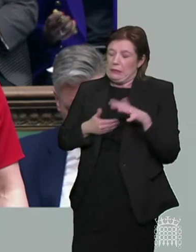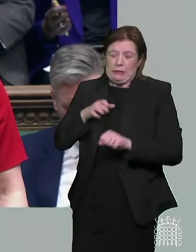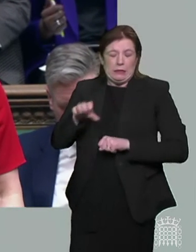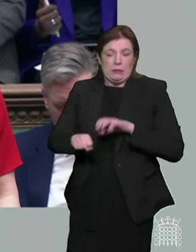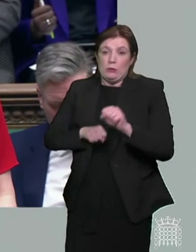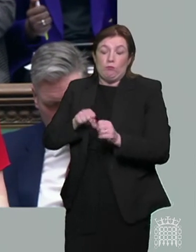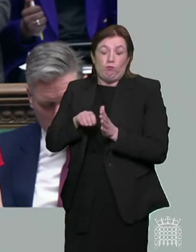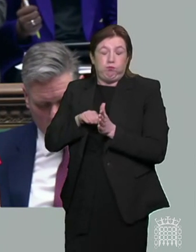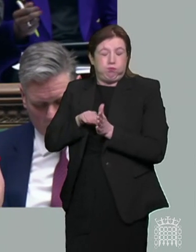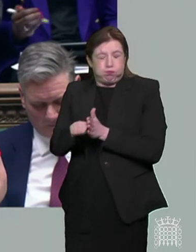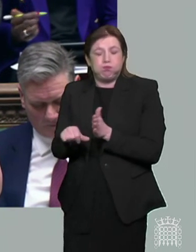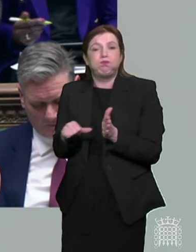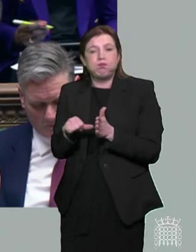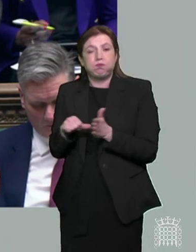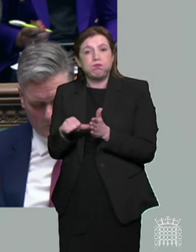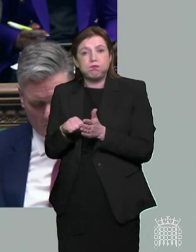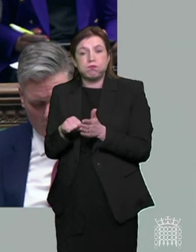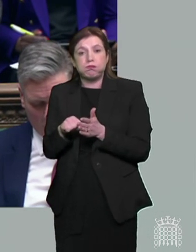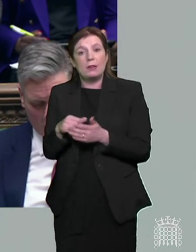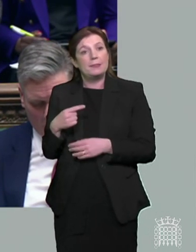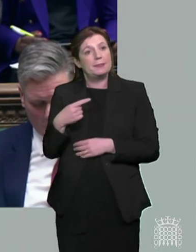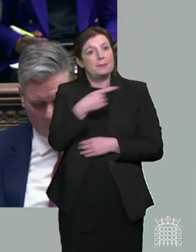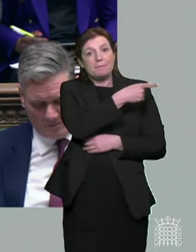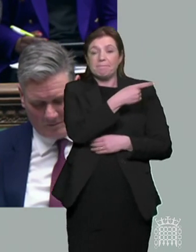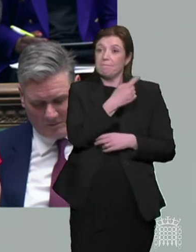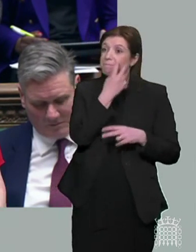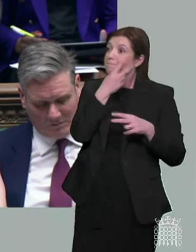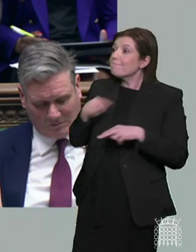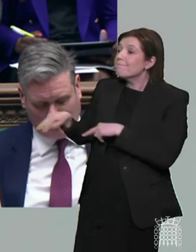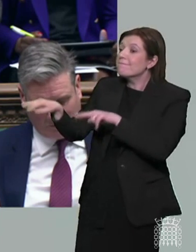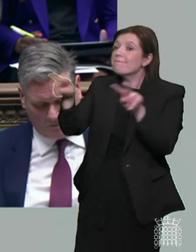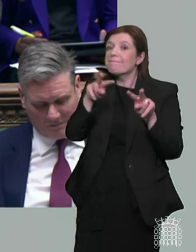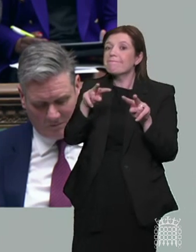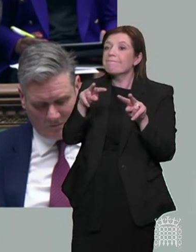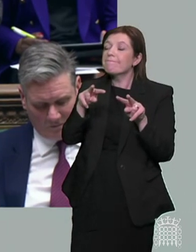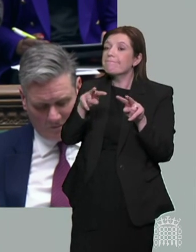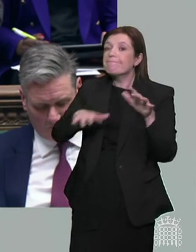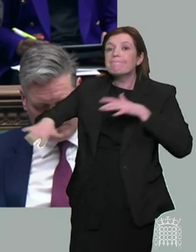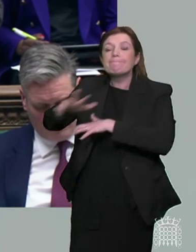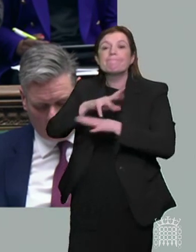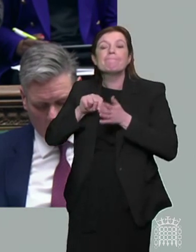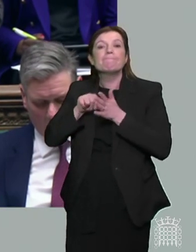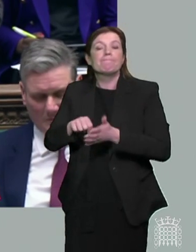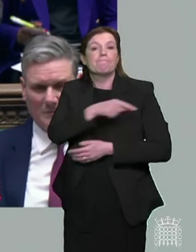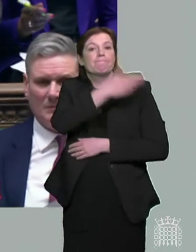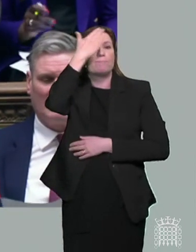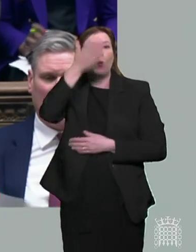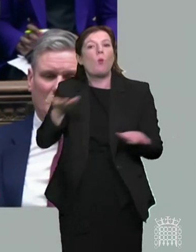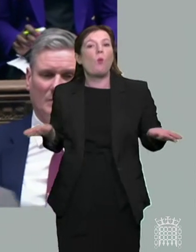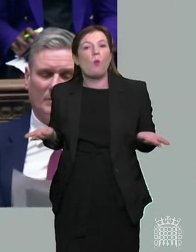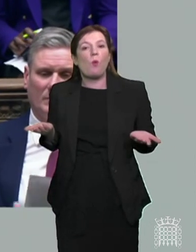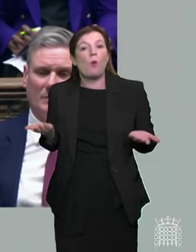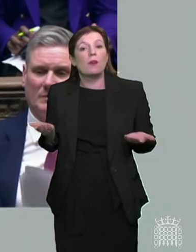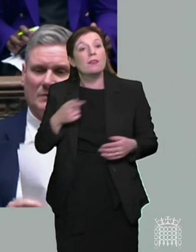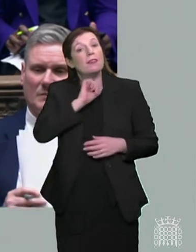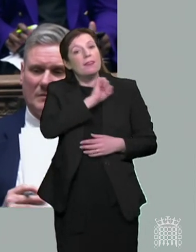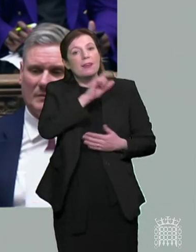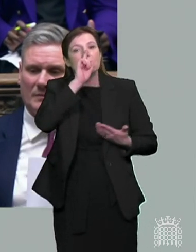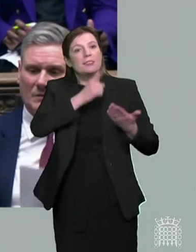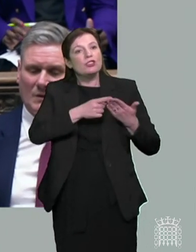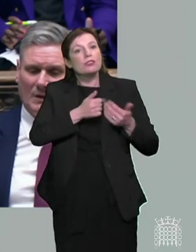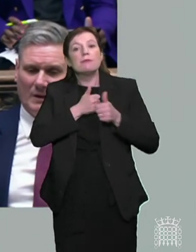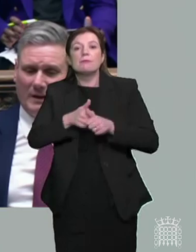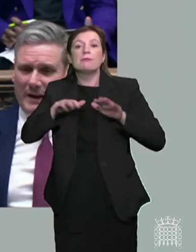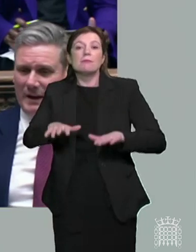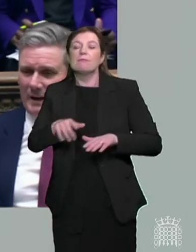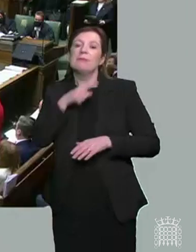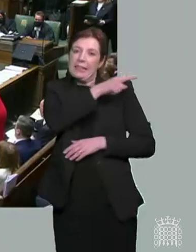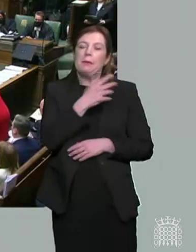The Chancellor has failed to appreciate the scale of the challenge that we face and, yet again, he is making the wrong choices for our country.